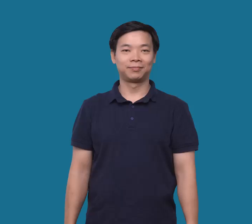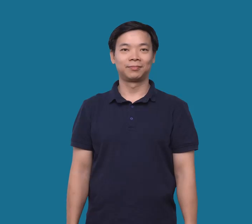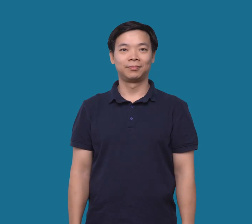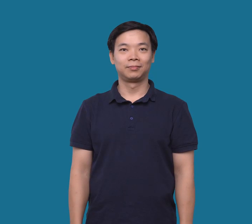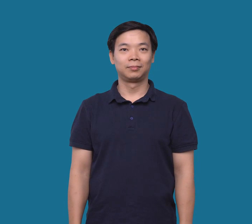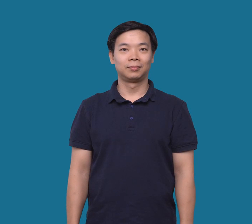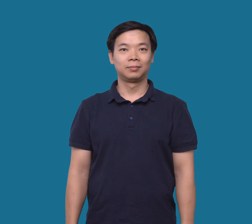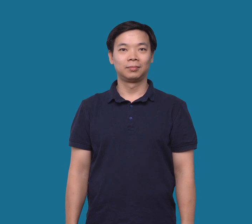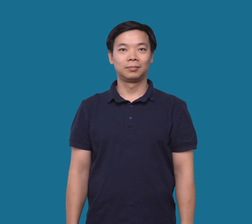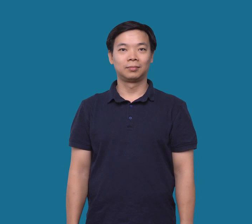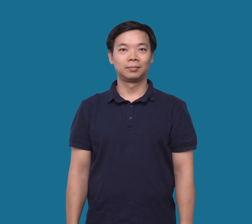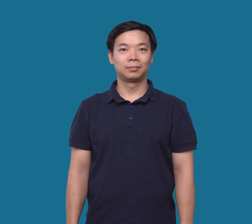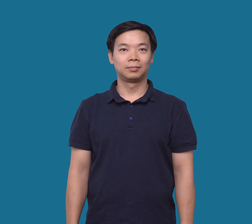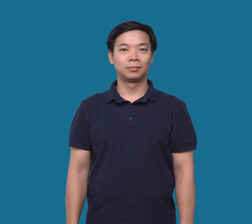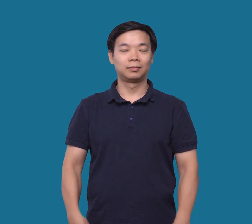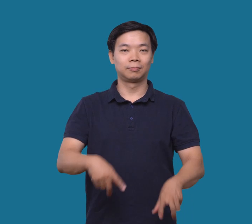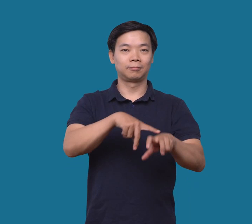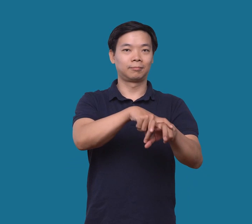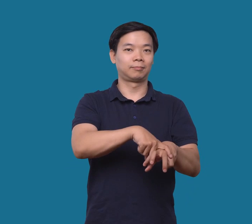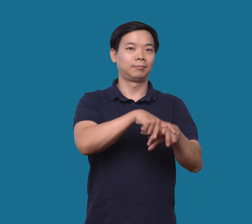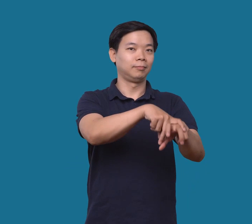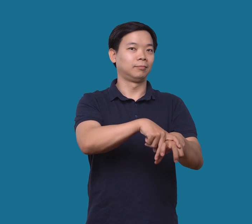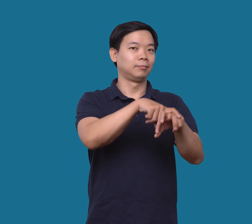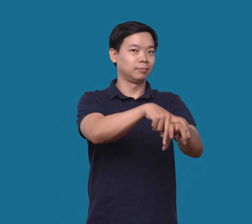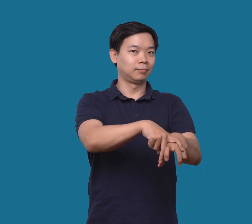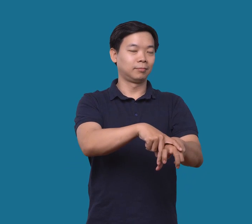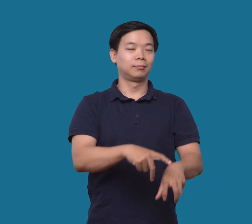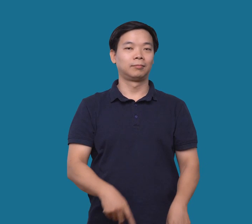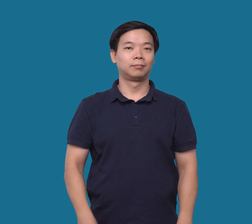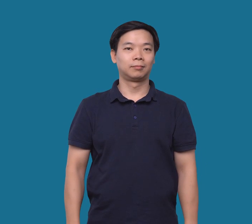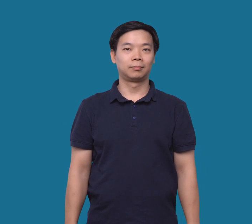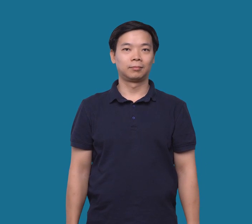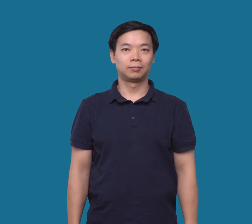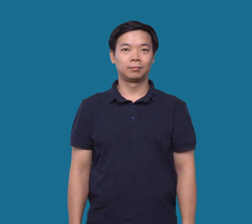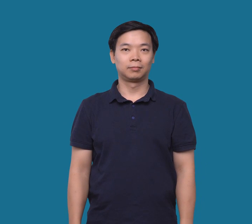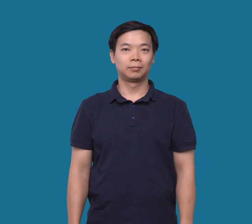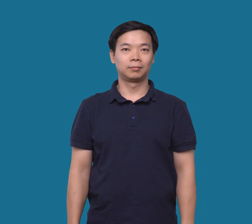cưỡi ngựa